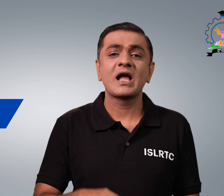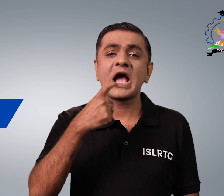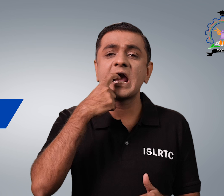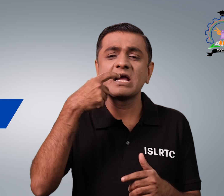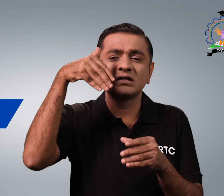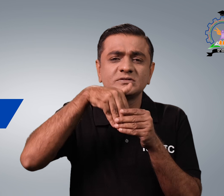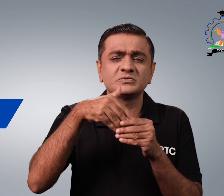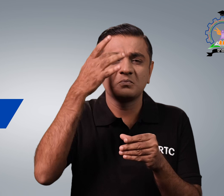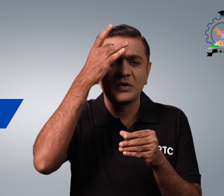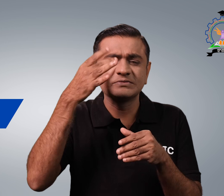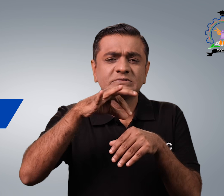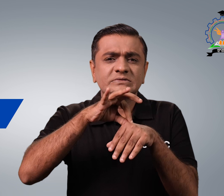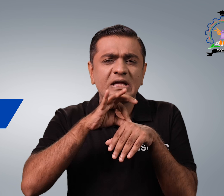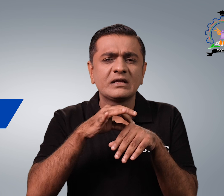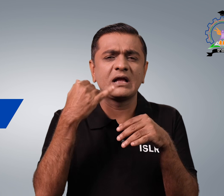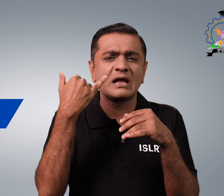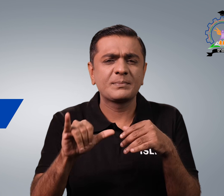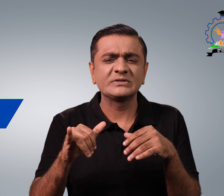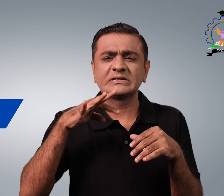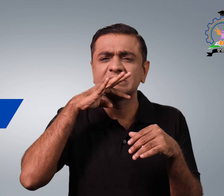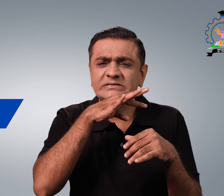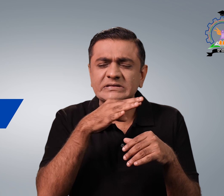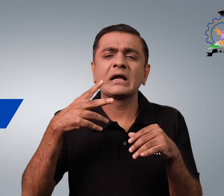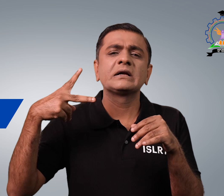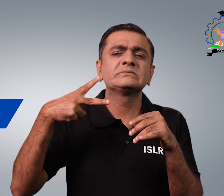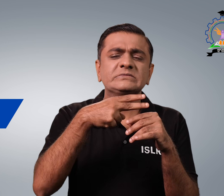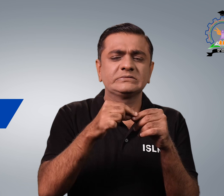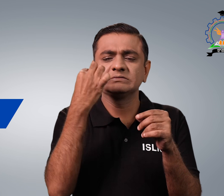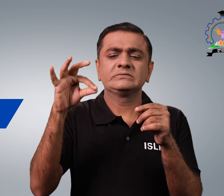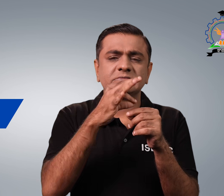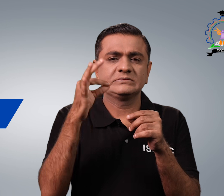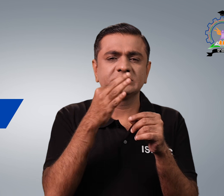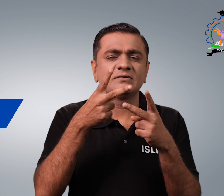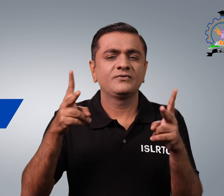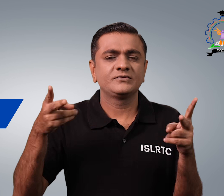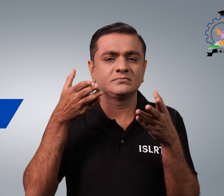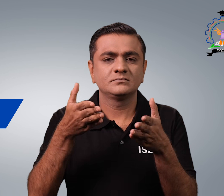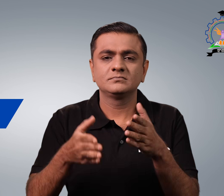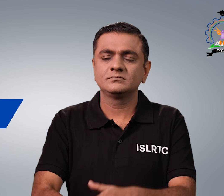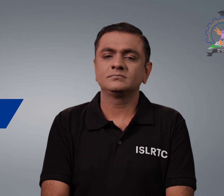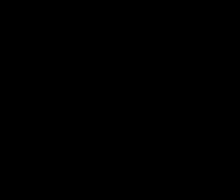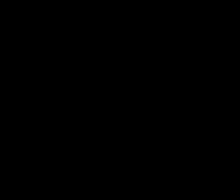It involves medical procedures performed inside the mouth, such as treating cavities, surgeries, etc.